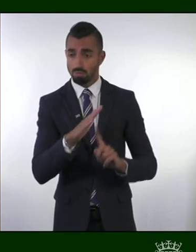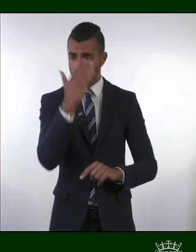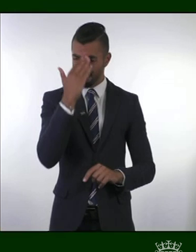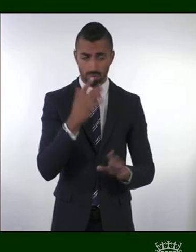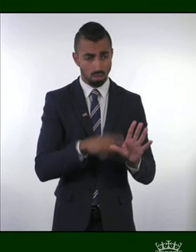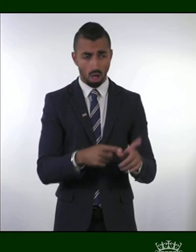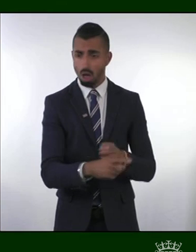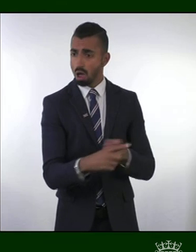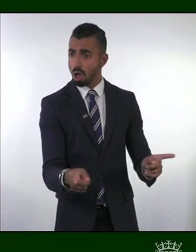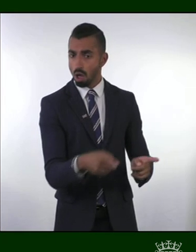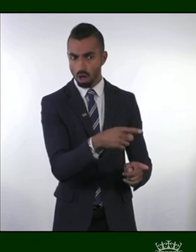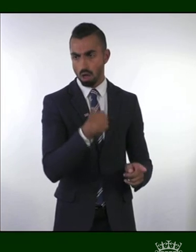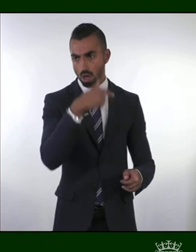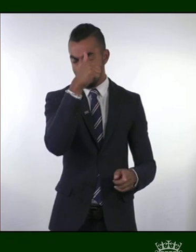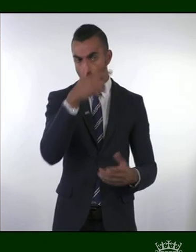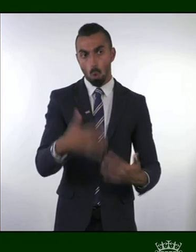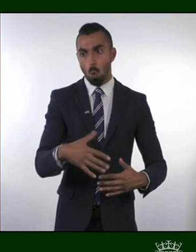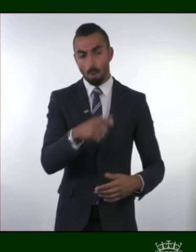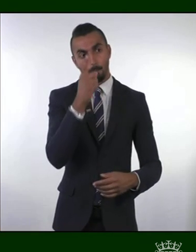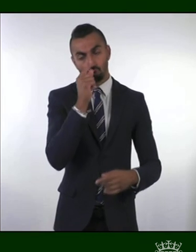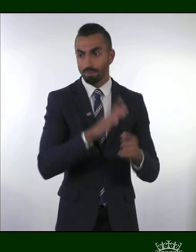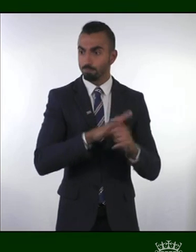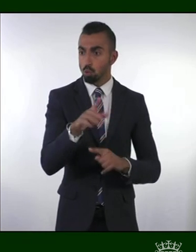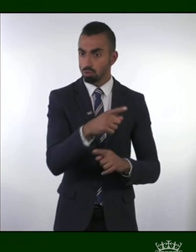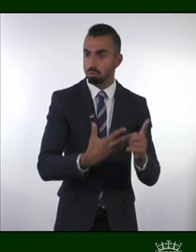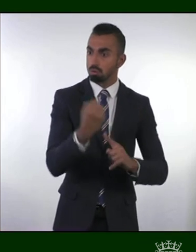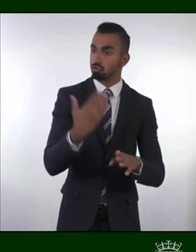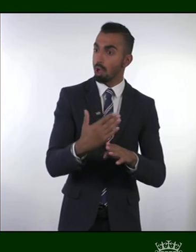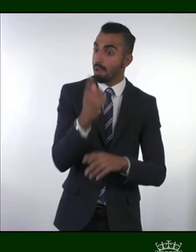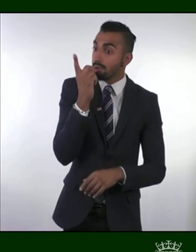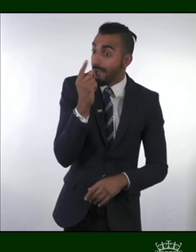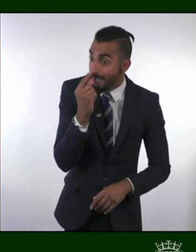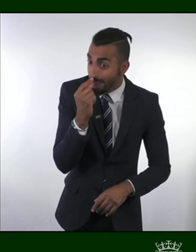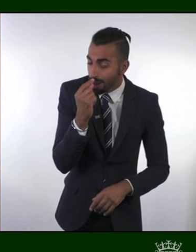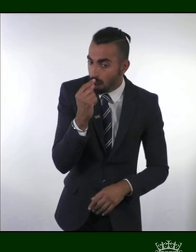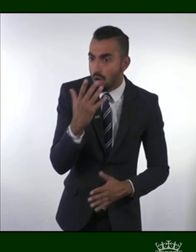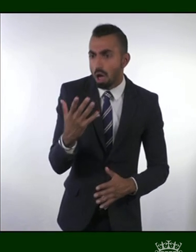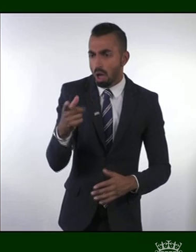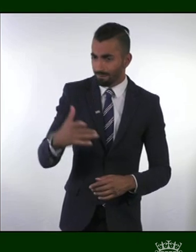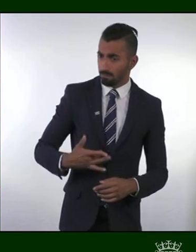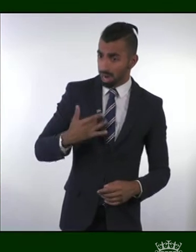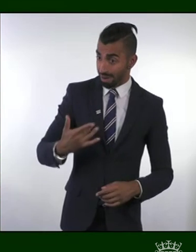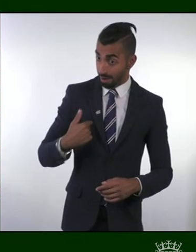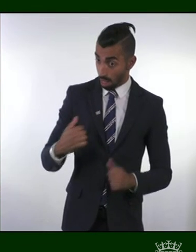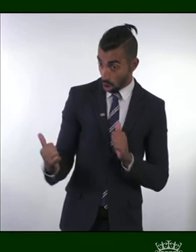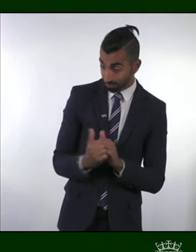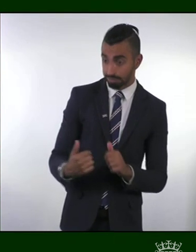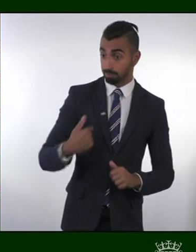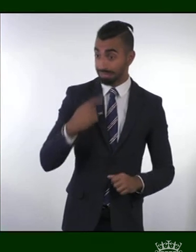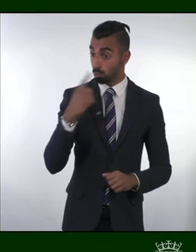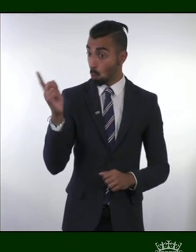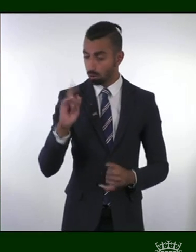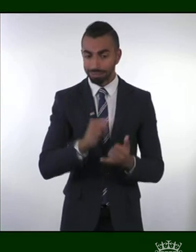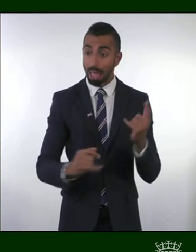Does he agree that his incredibly bold changes to stamp duty are the key to unlocking our housing market?